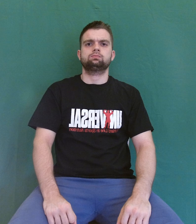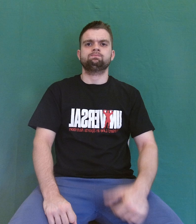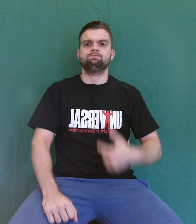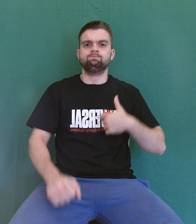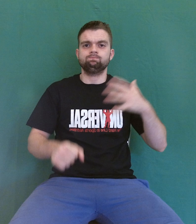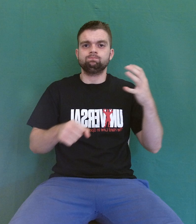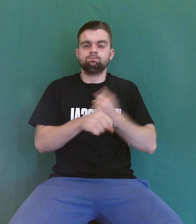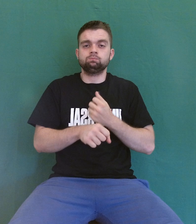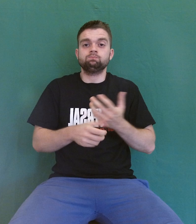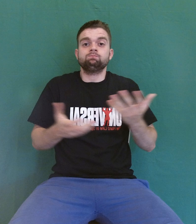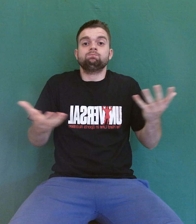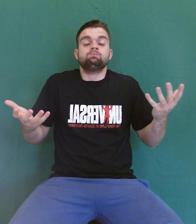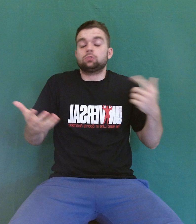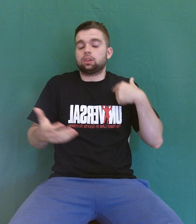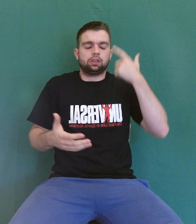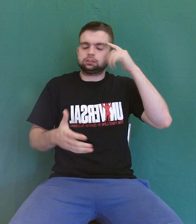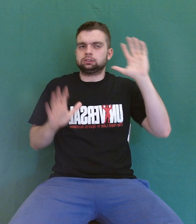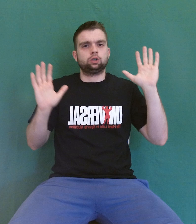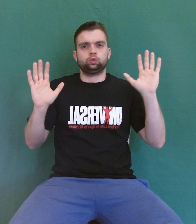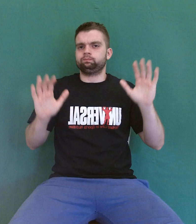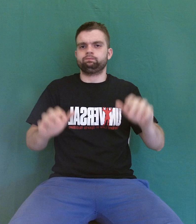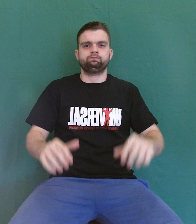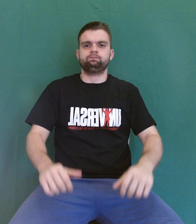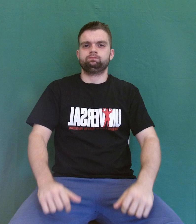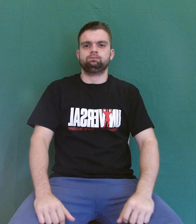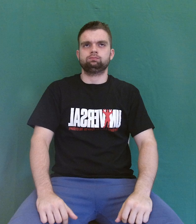ΕΓΩ ΚΑΤΑΦΕΡΩ ΠΩΣ ΕΓΩ ΔΕΝ ΞΕΡΩ